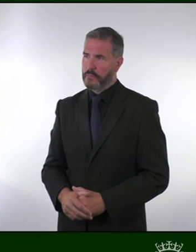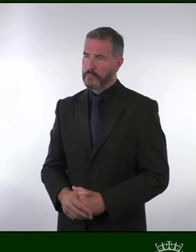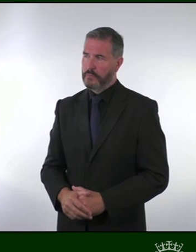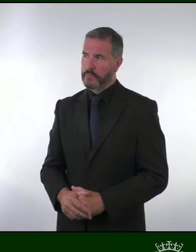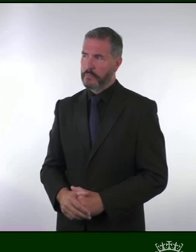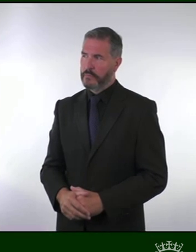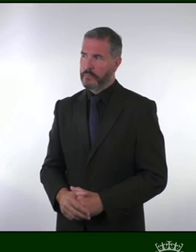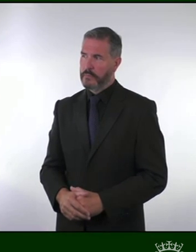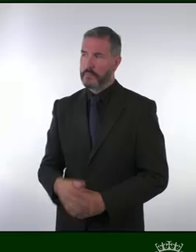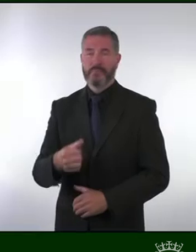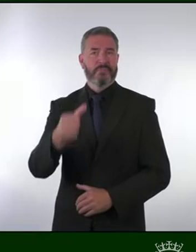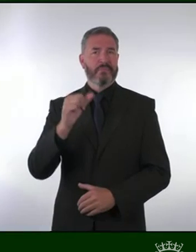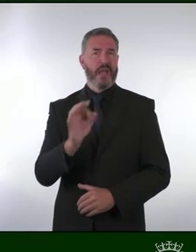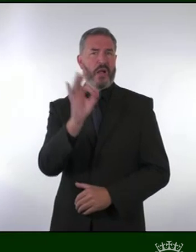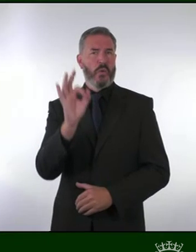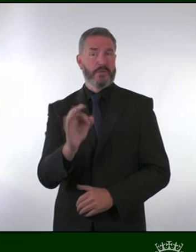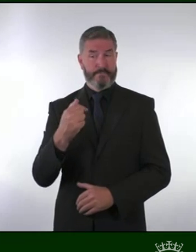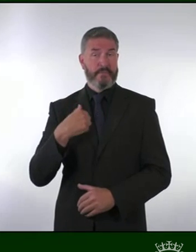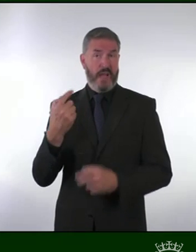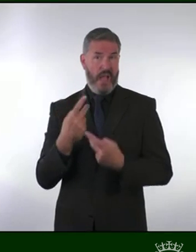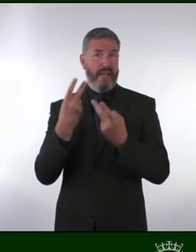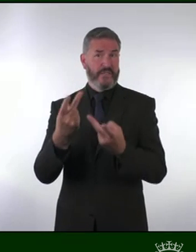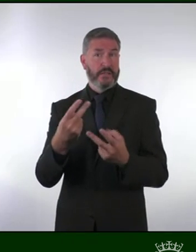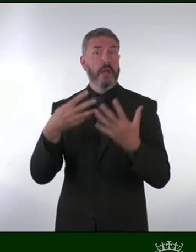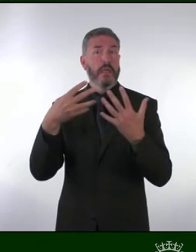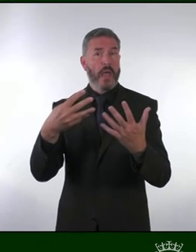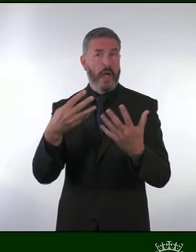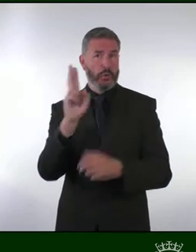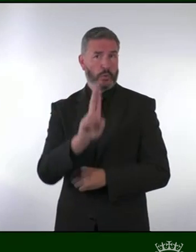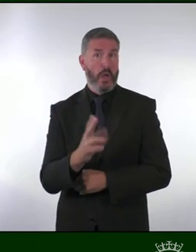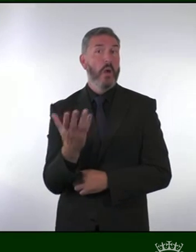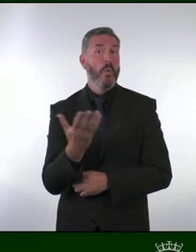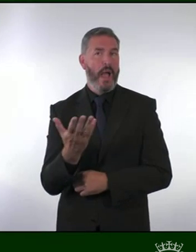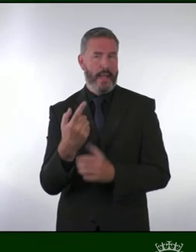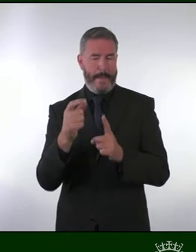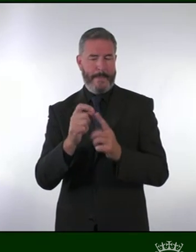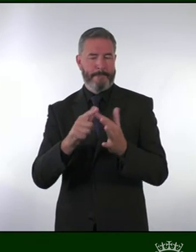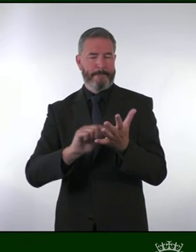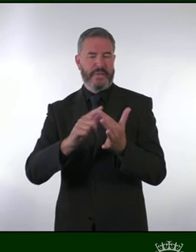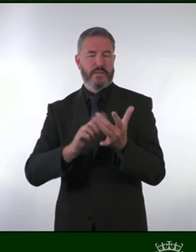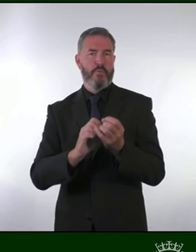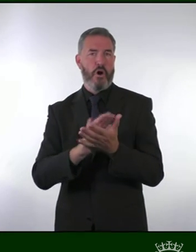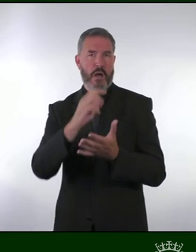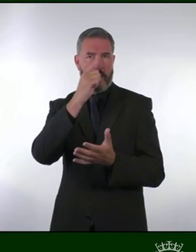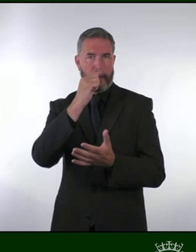I have visited nine schools in Peterborough in recent weeks.